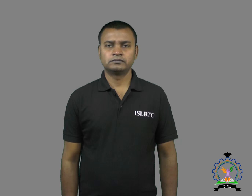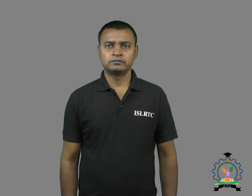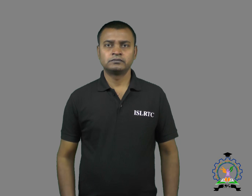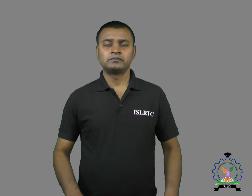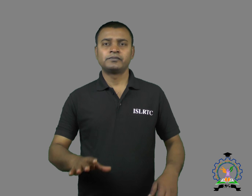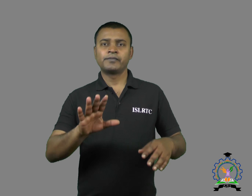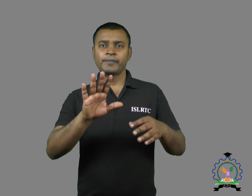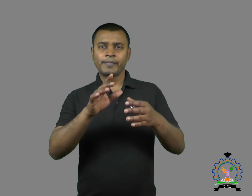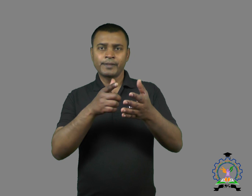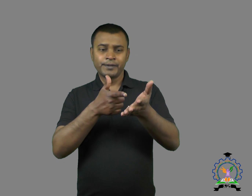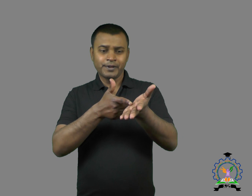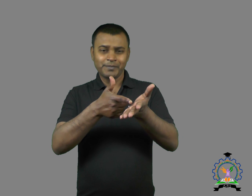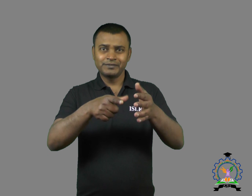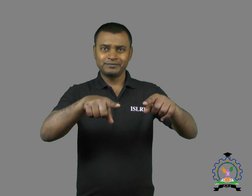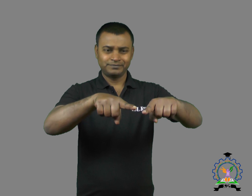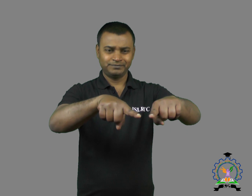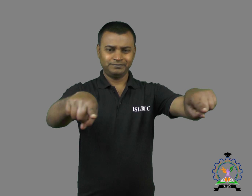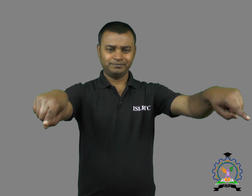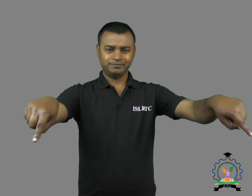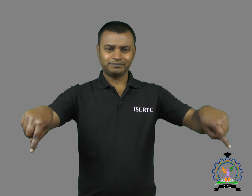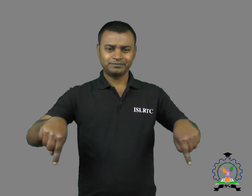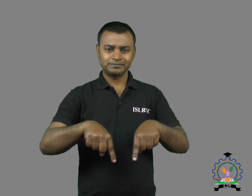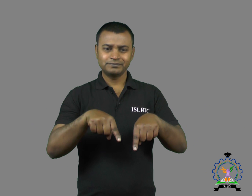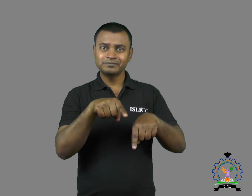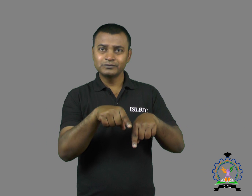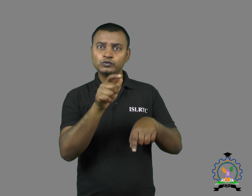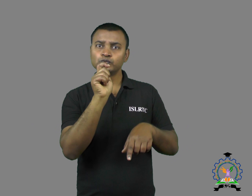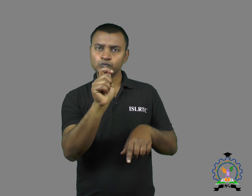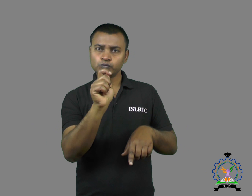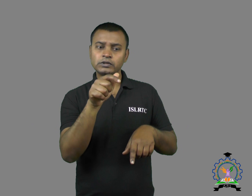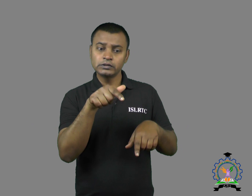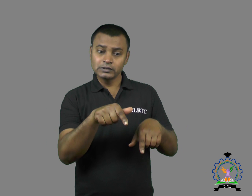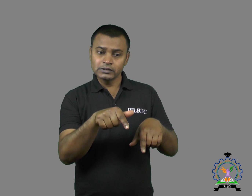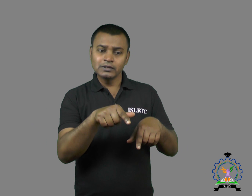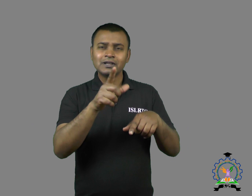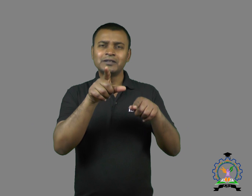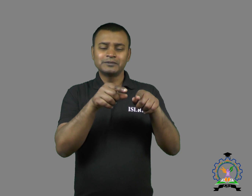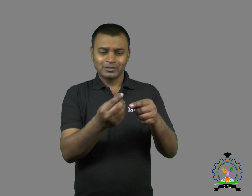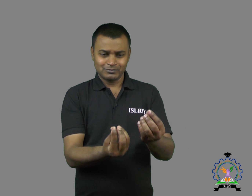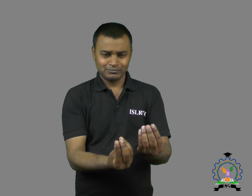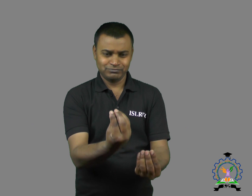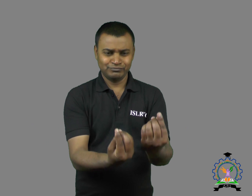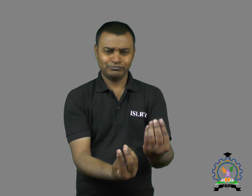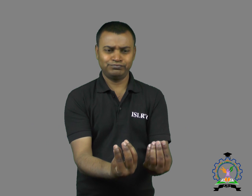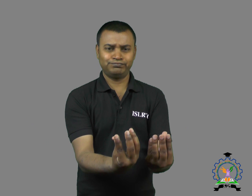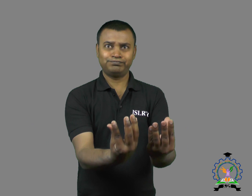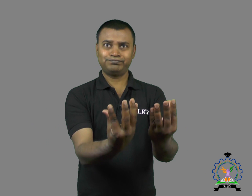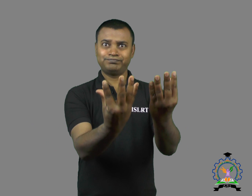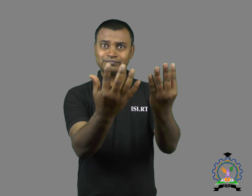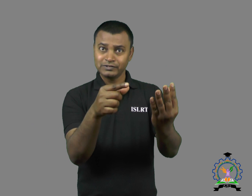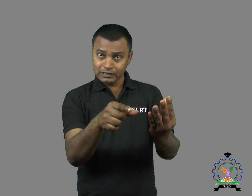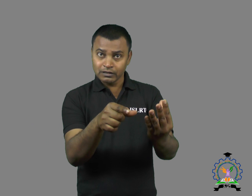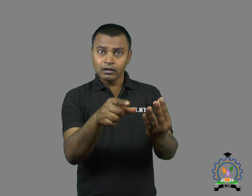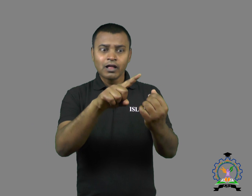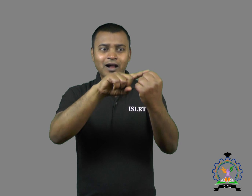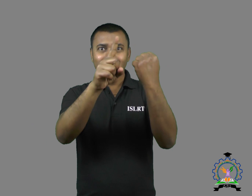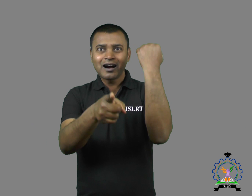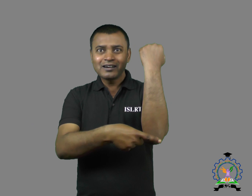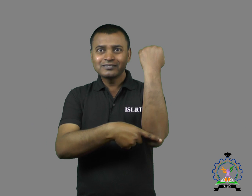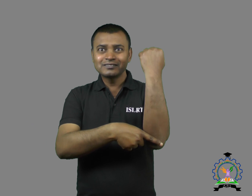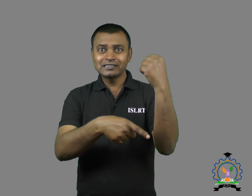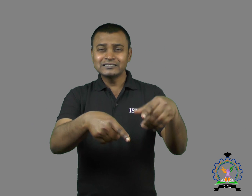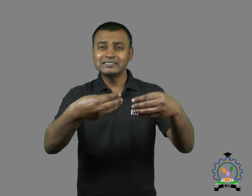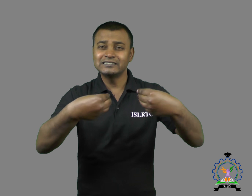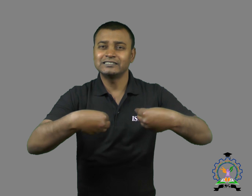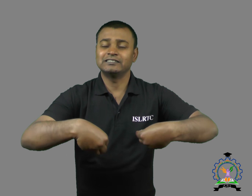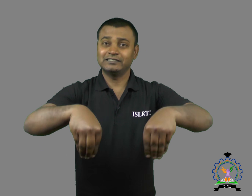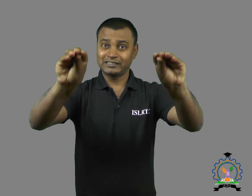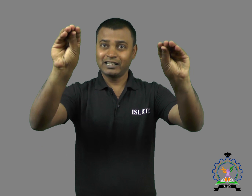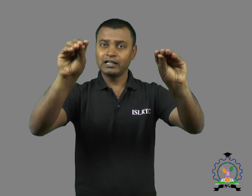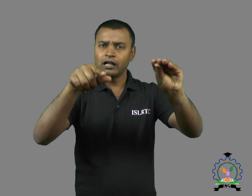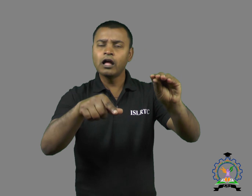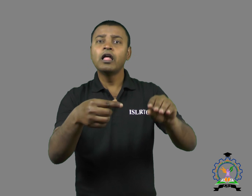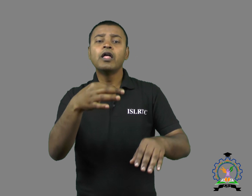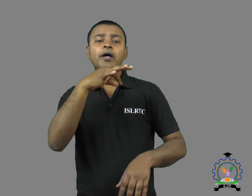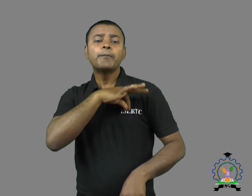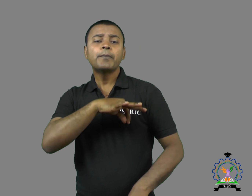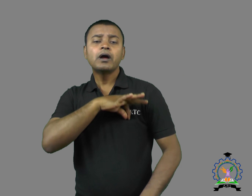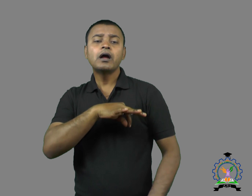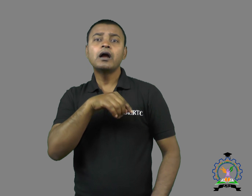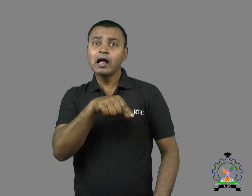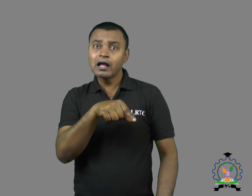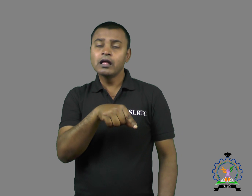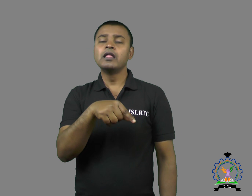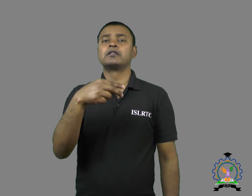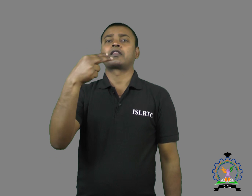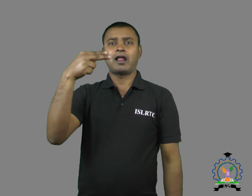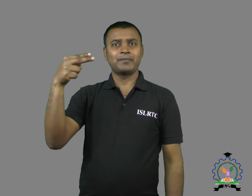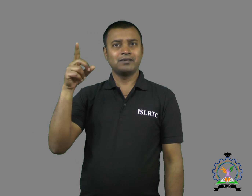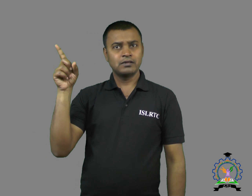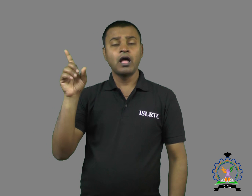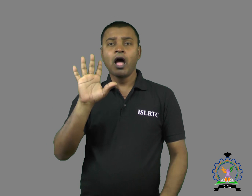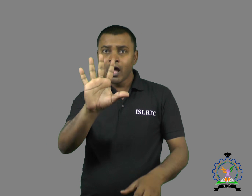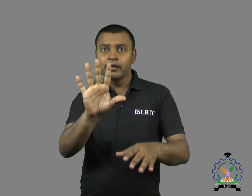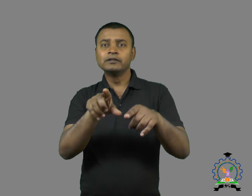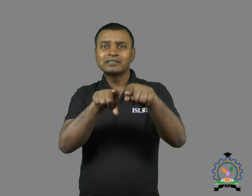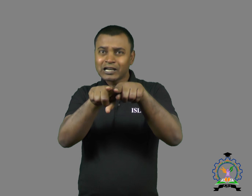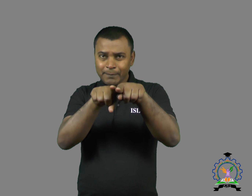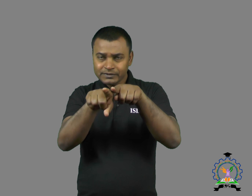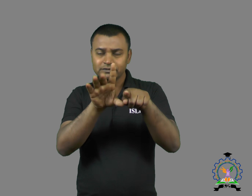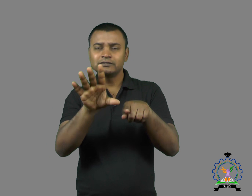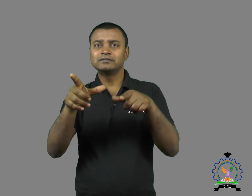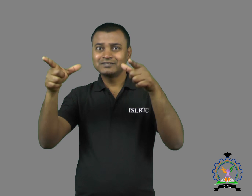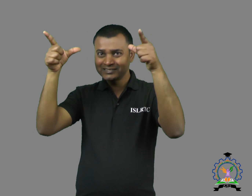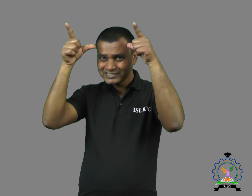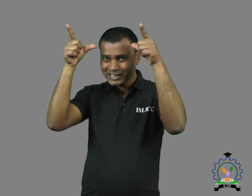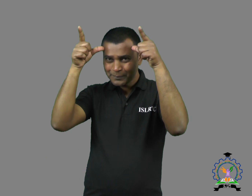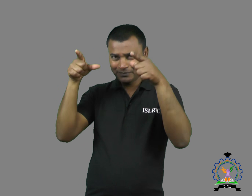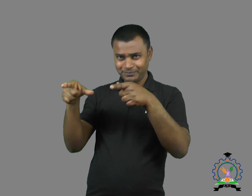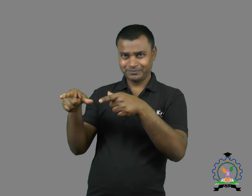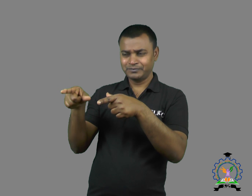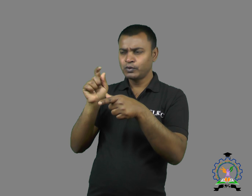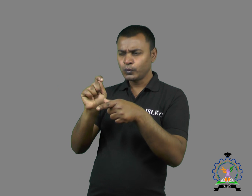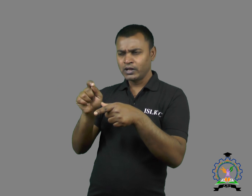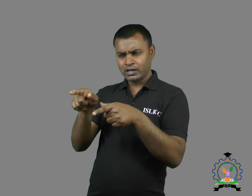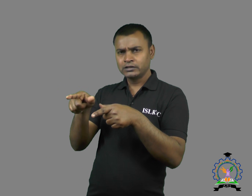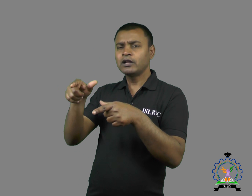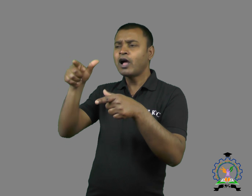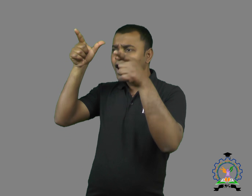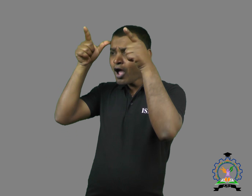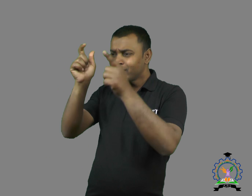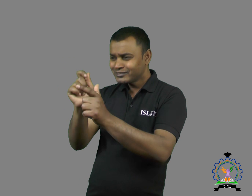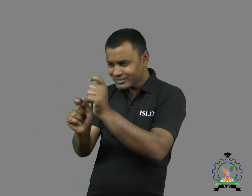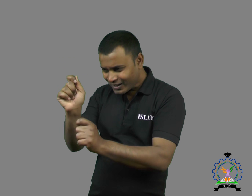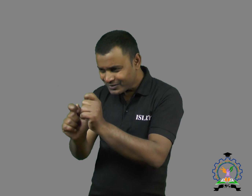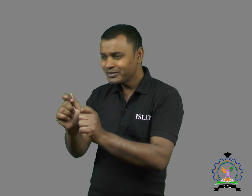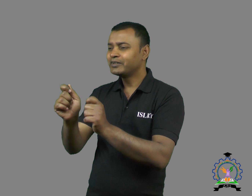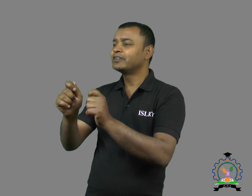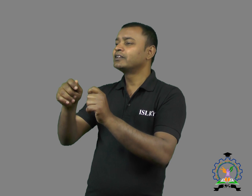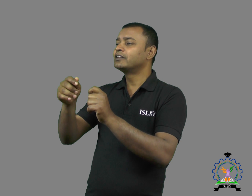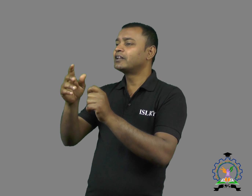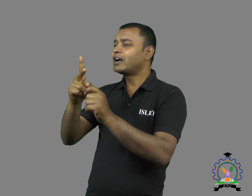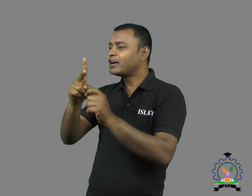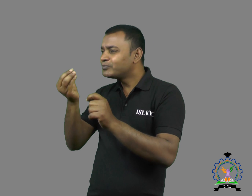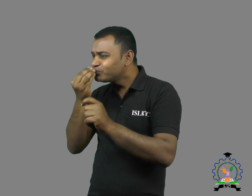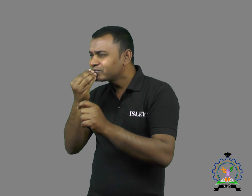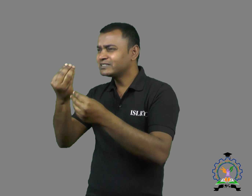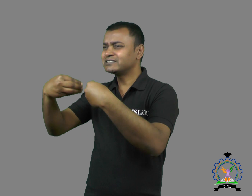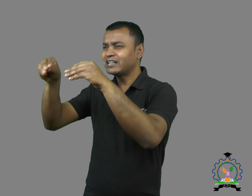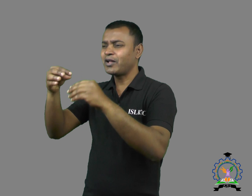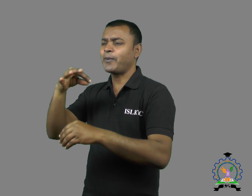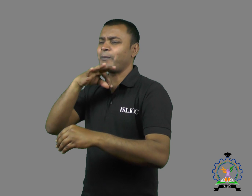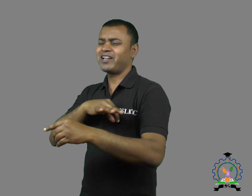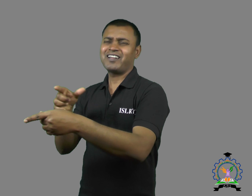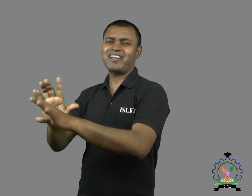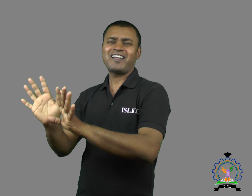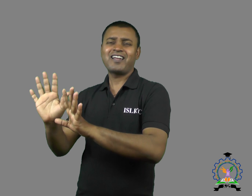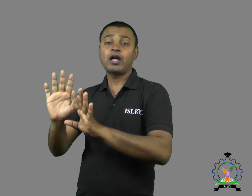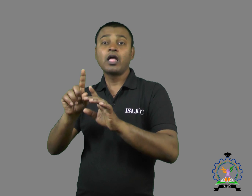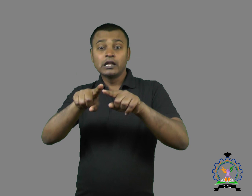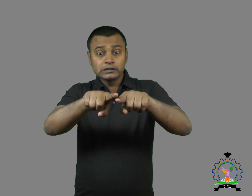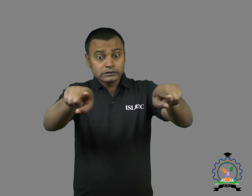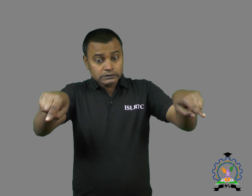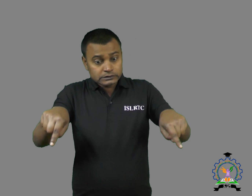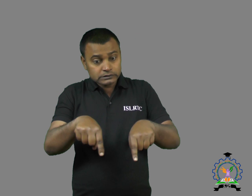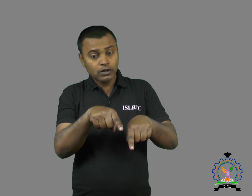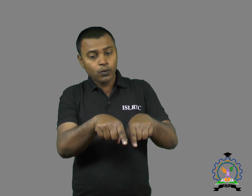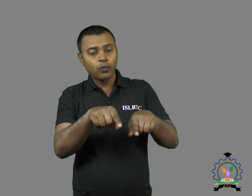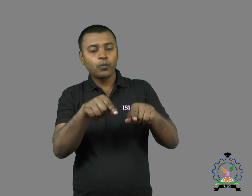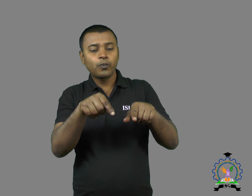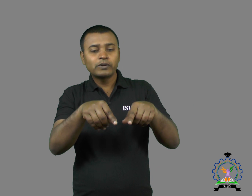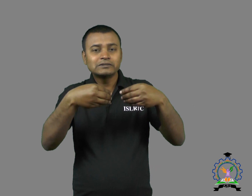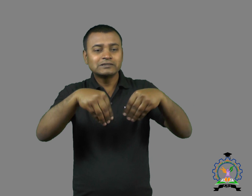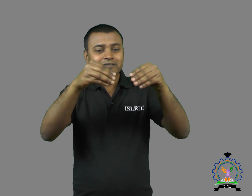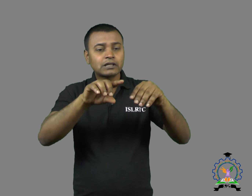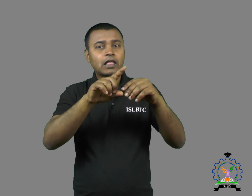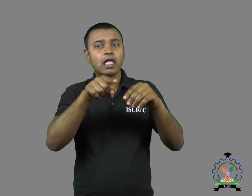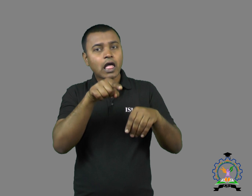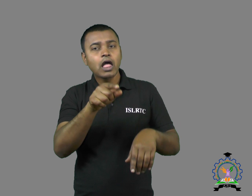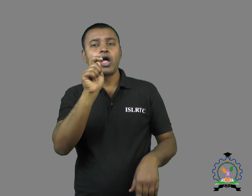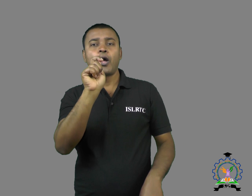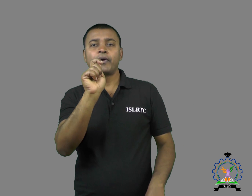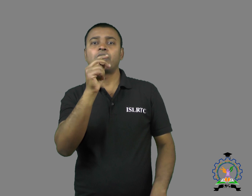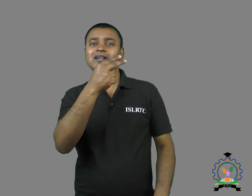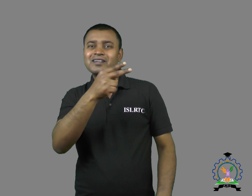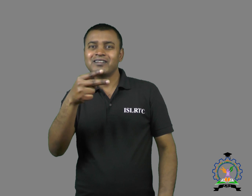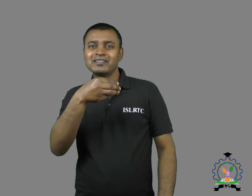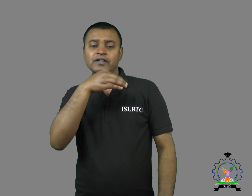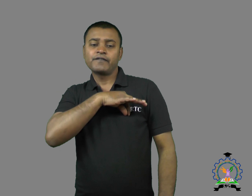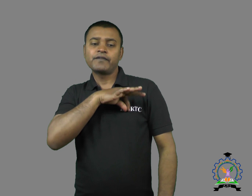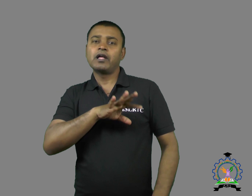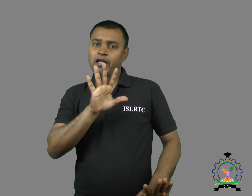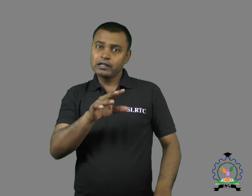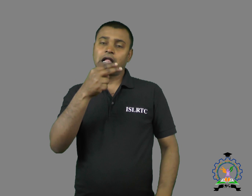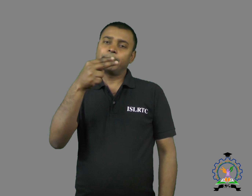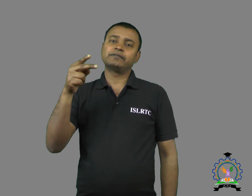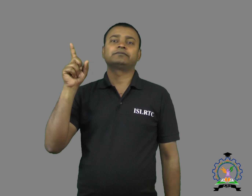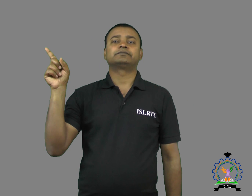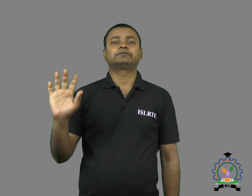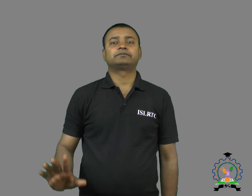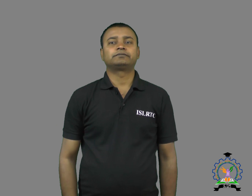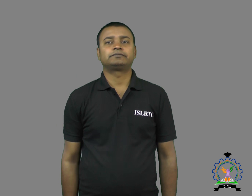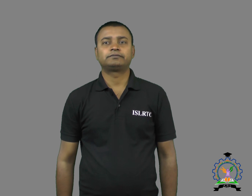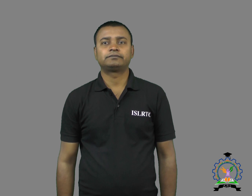Partial Farm Budgeting